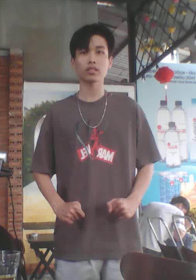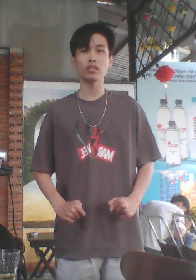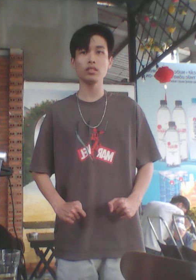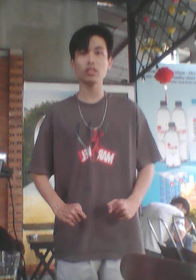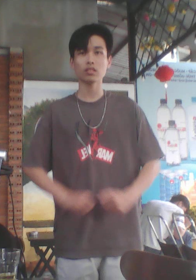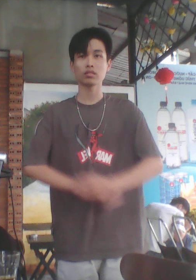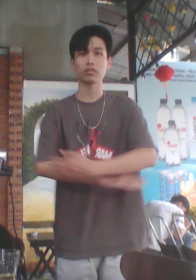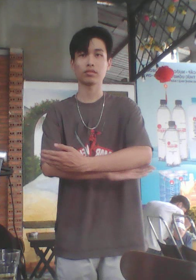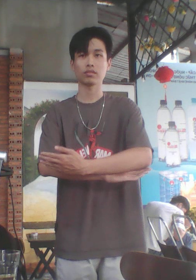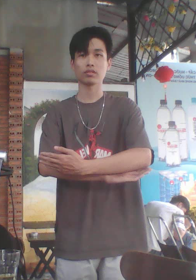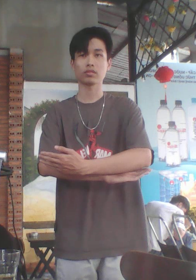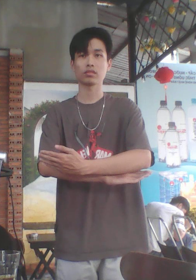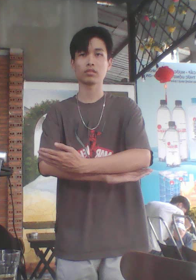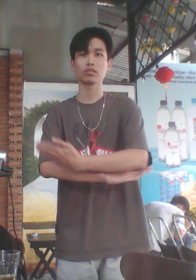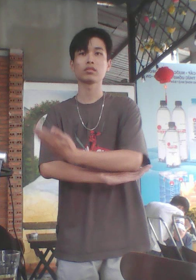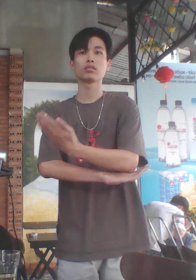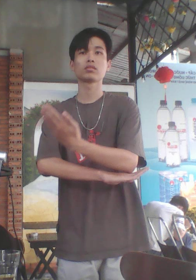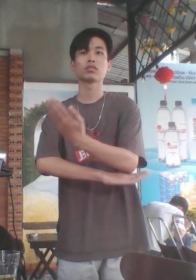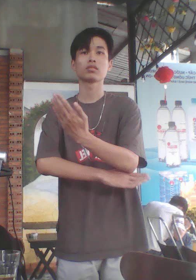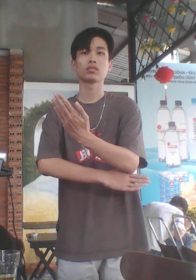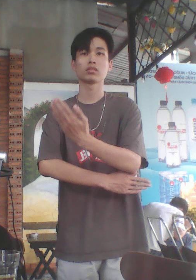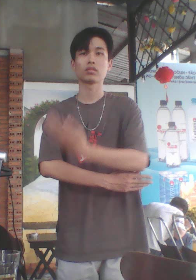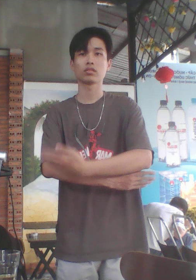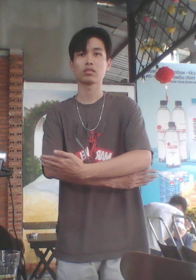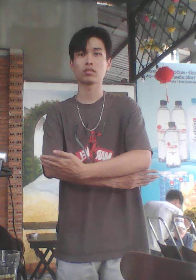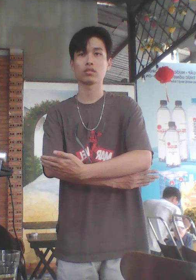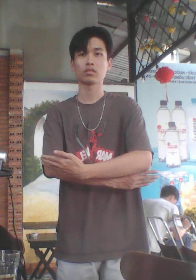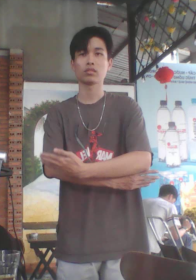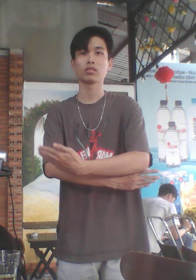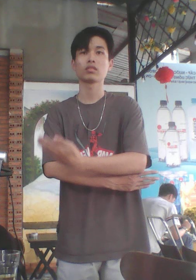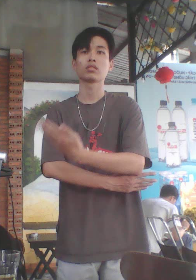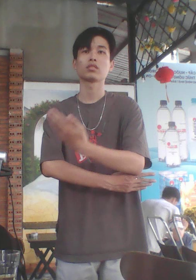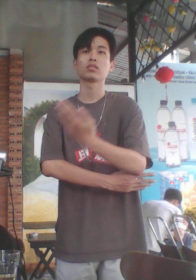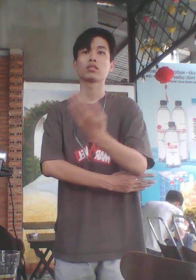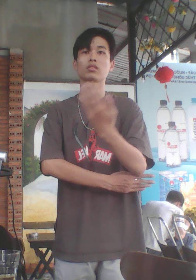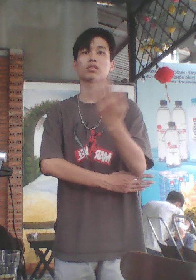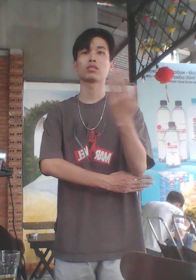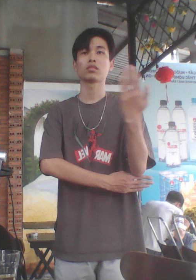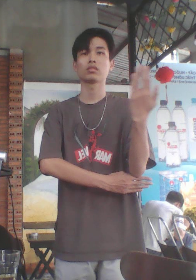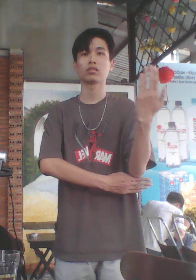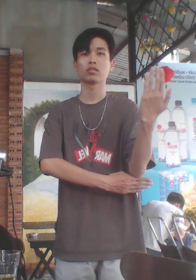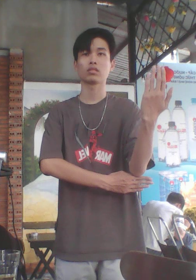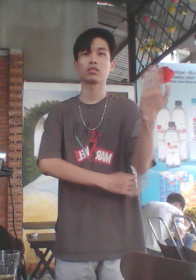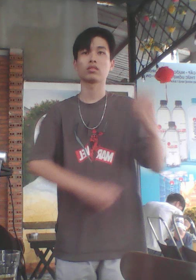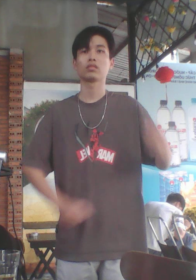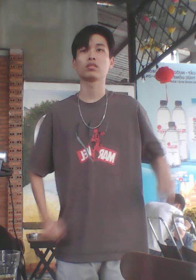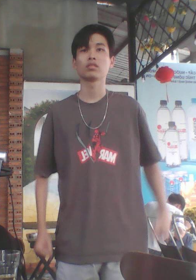buổi sáng